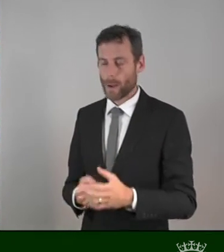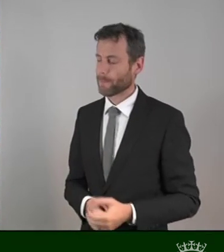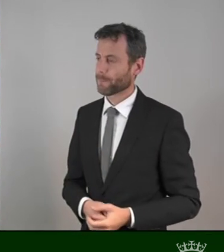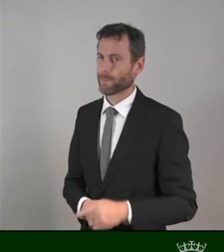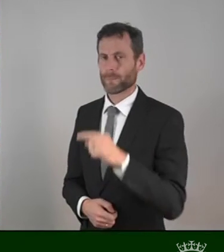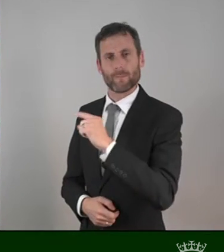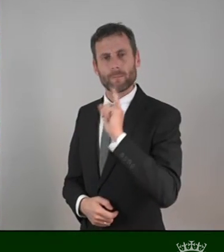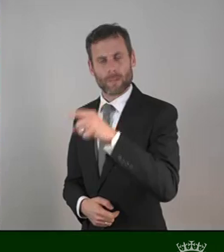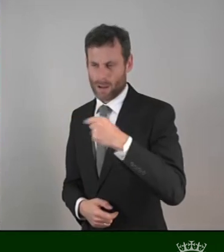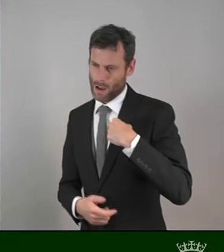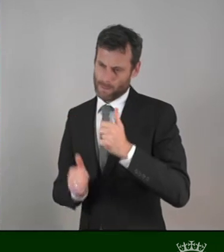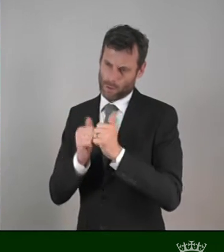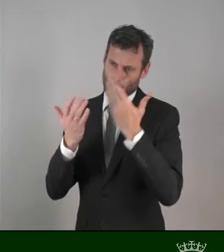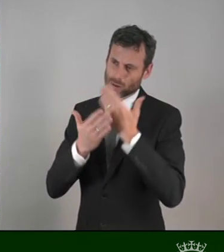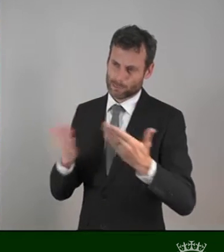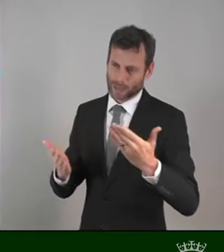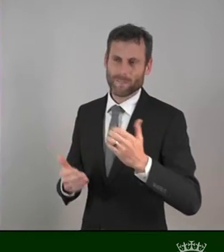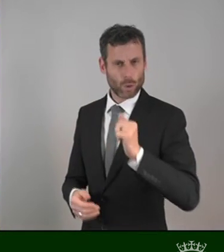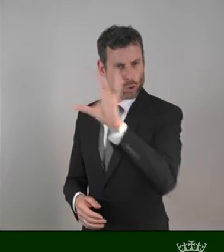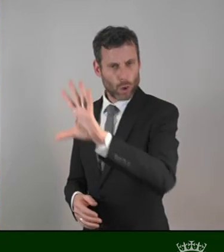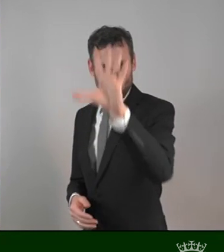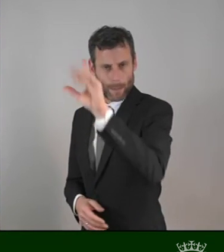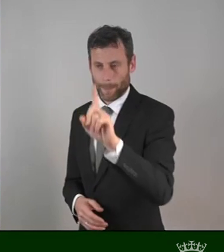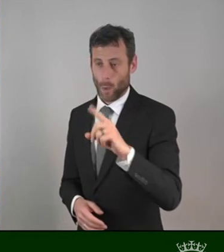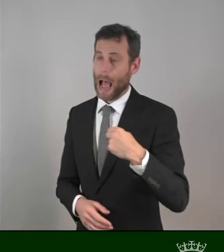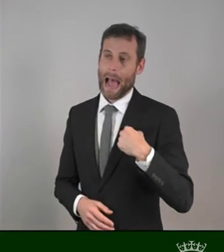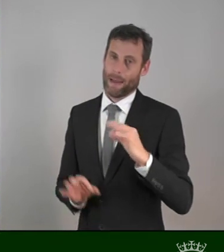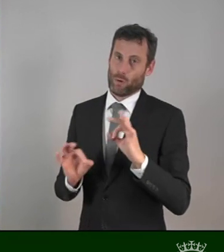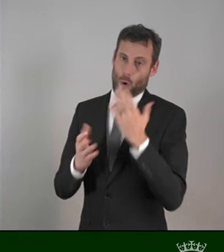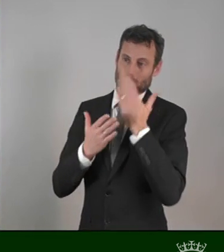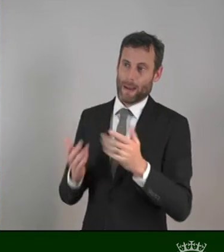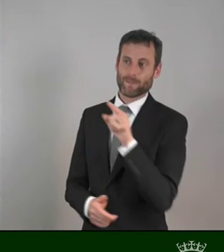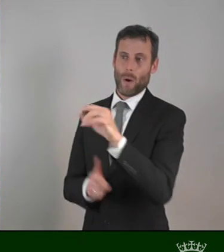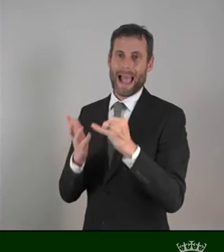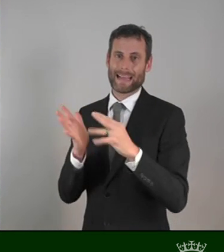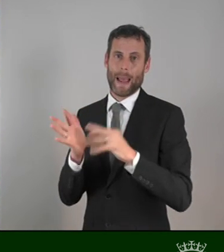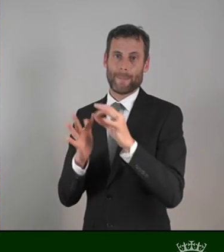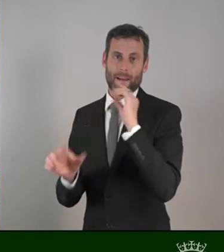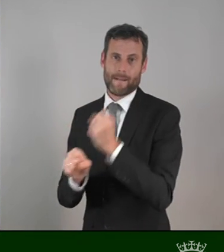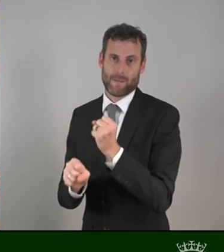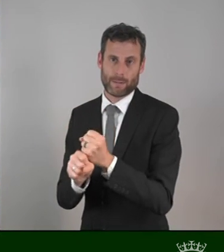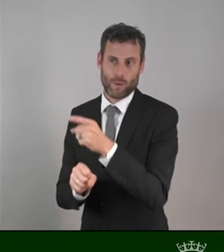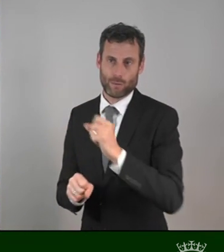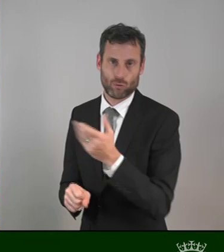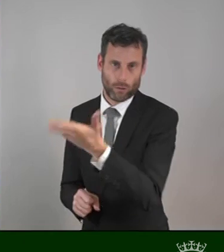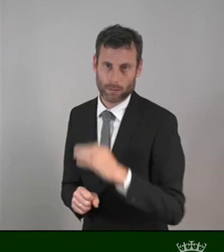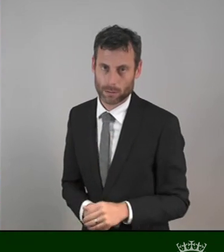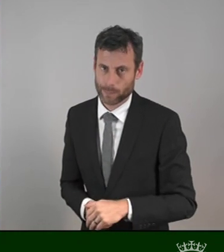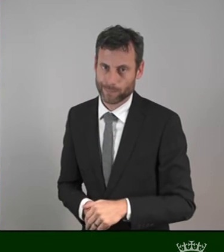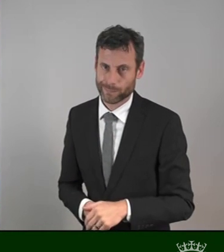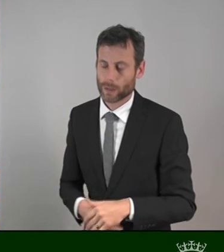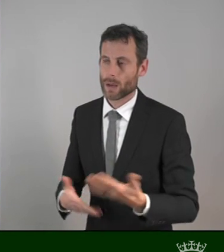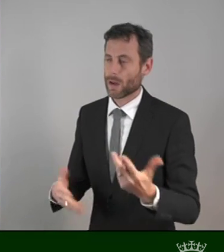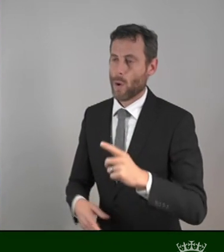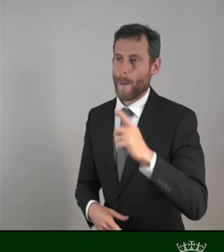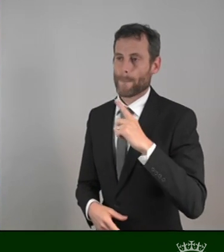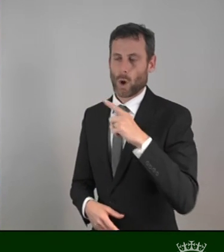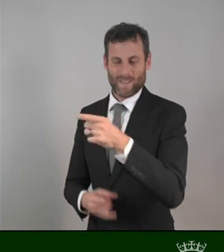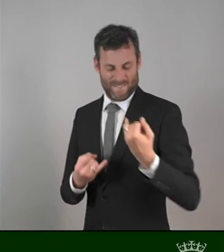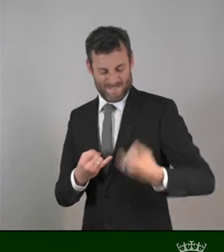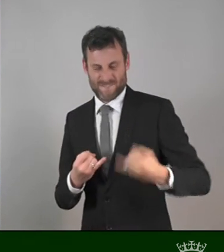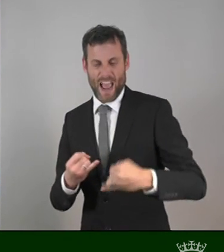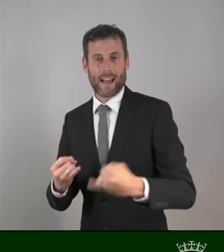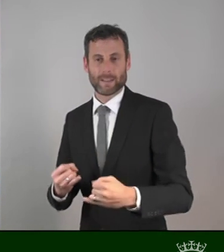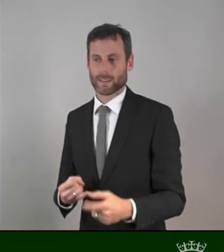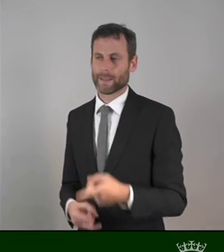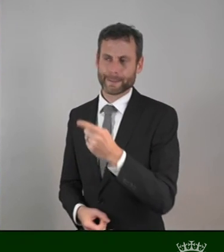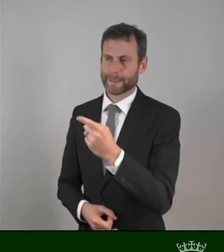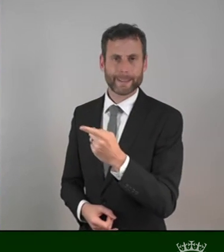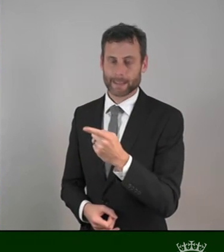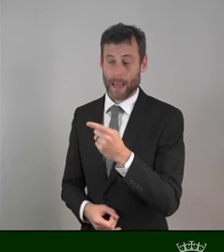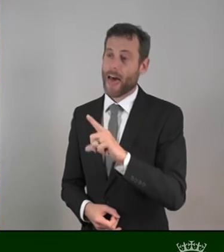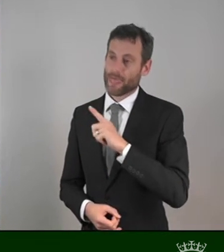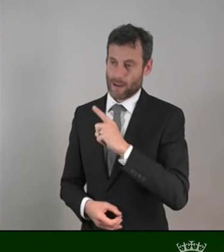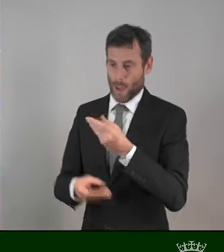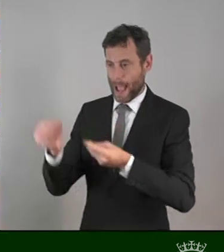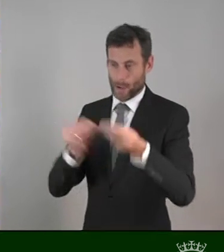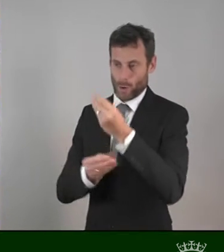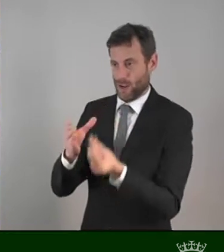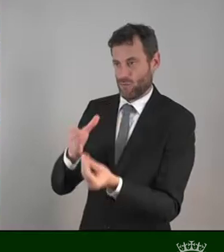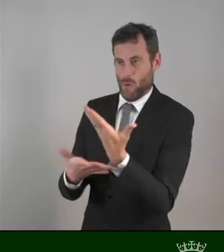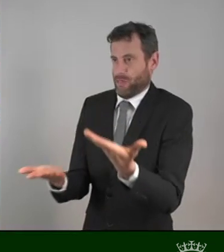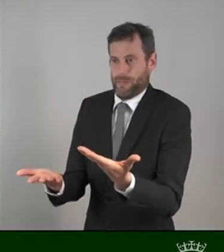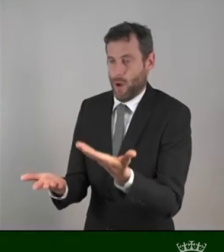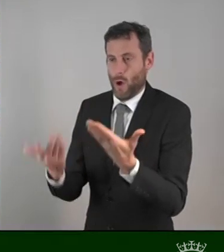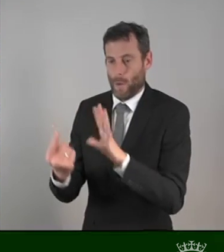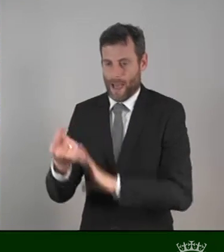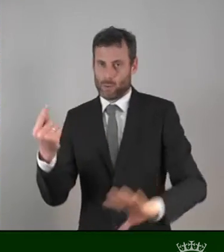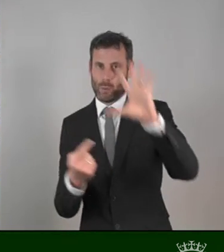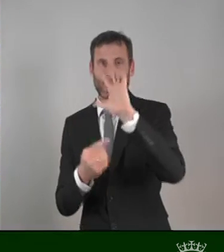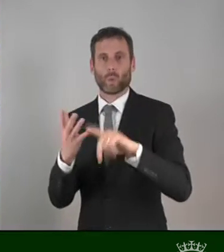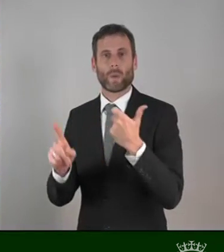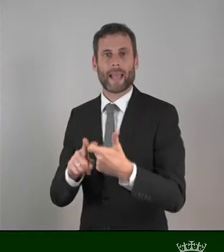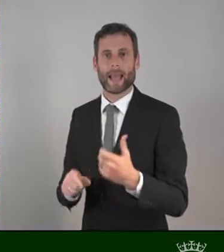I have the utmost respect for the people of Scotland. I have less respect for the SNP Government of Scotland, who are currently, because of their failures, producing less growth than any other part of the UK.